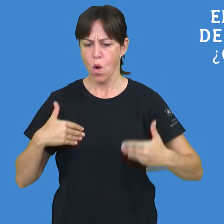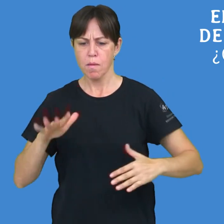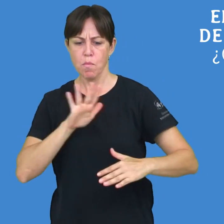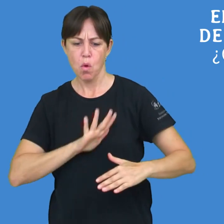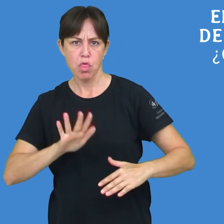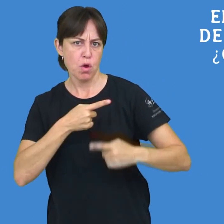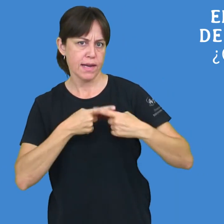dónde